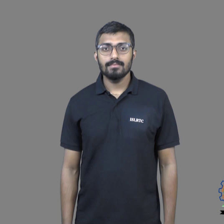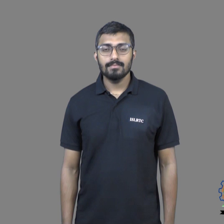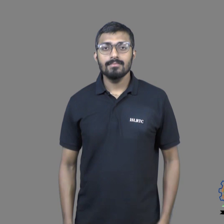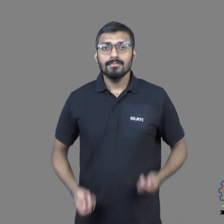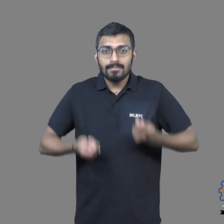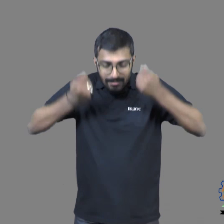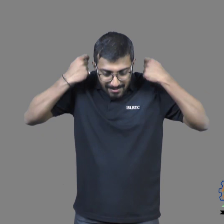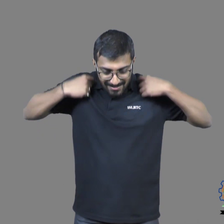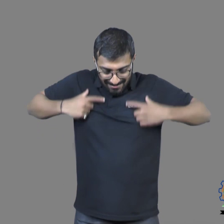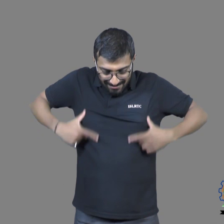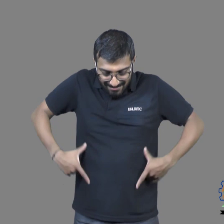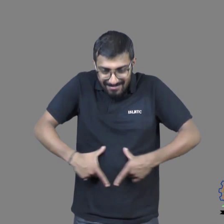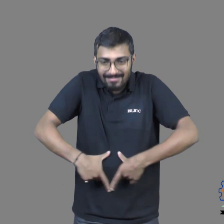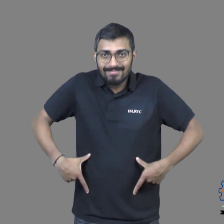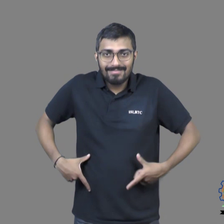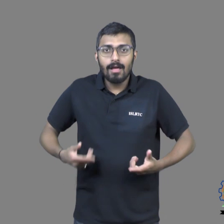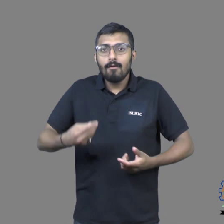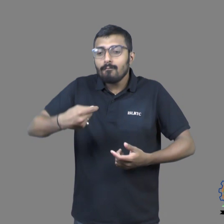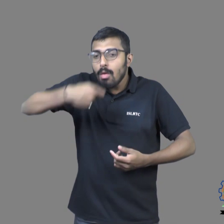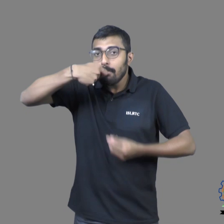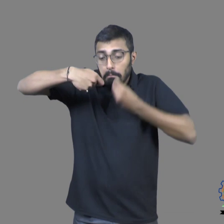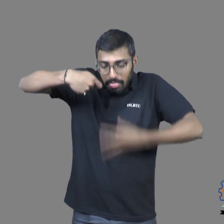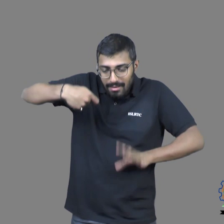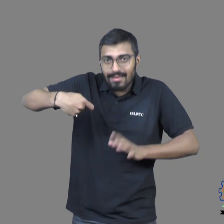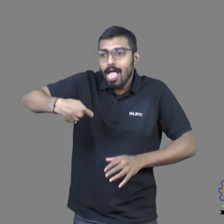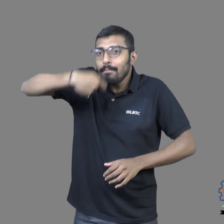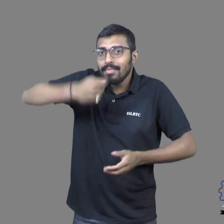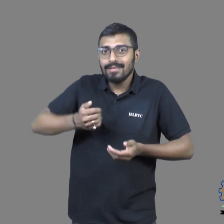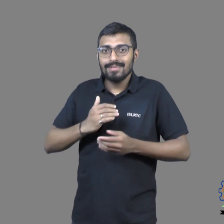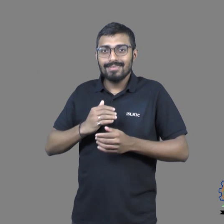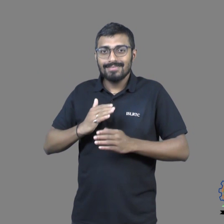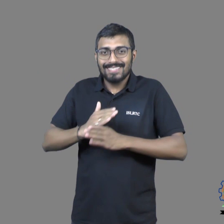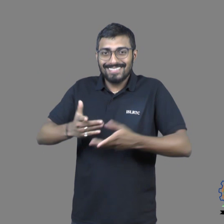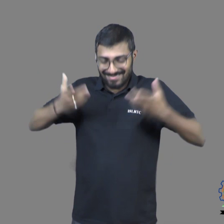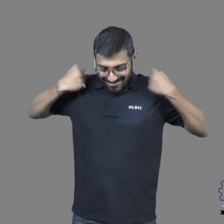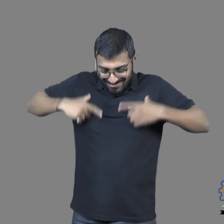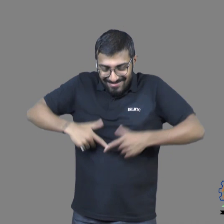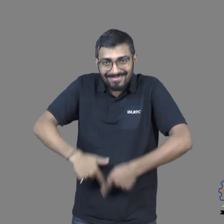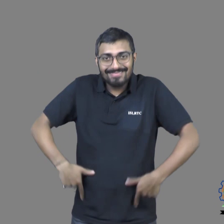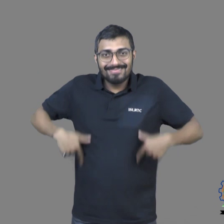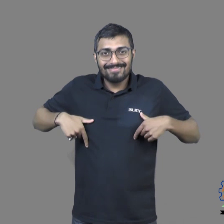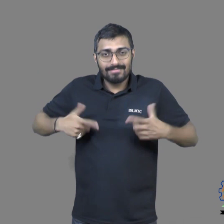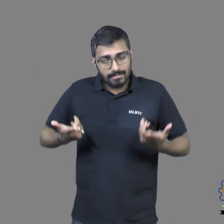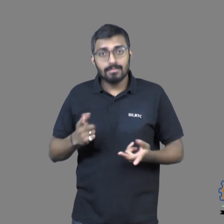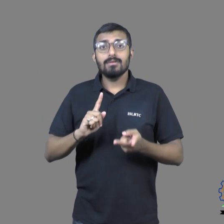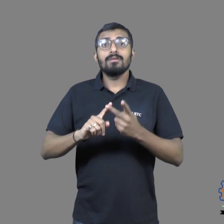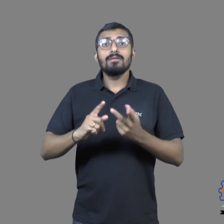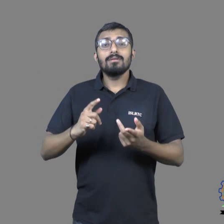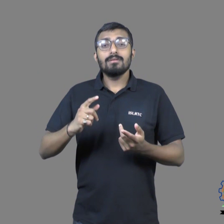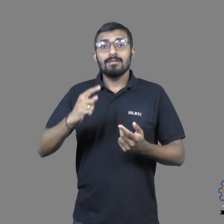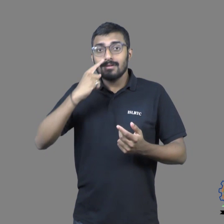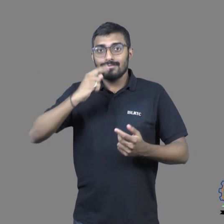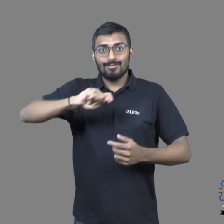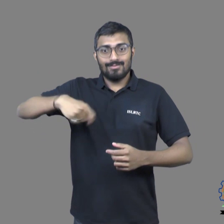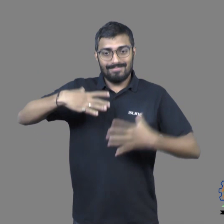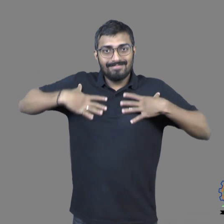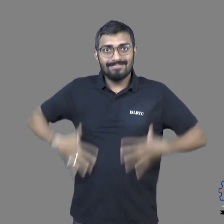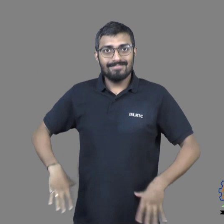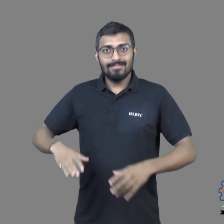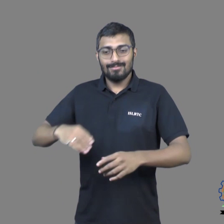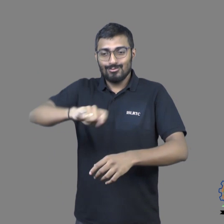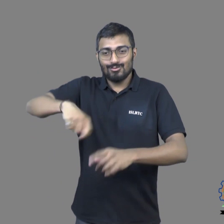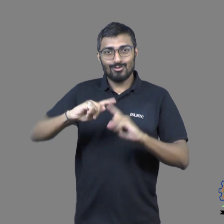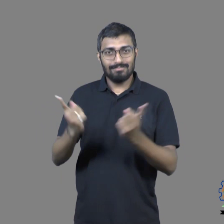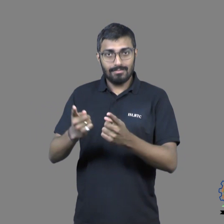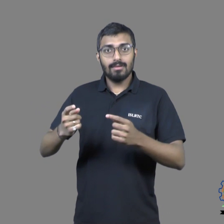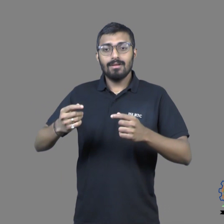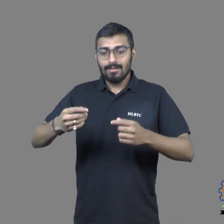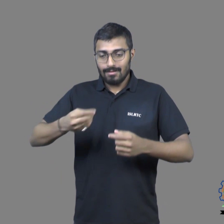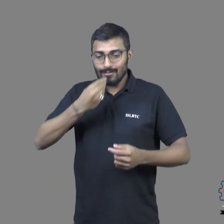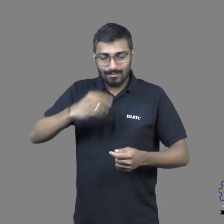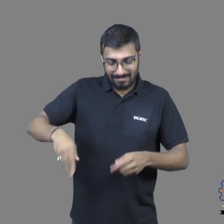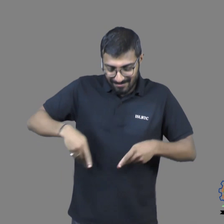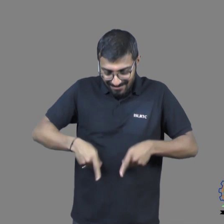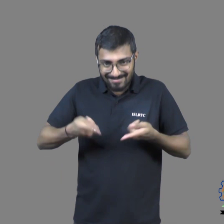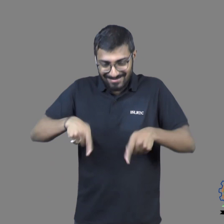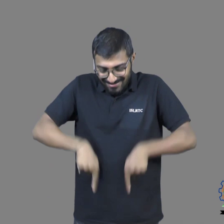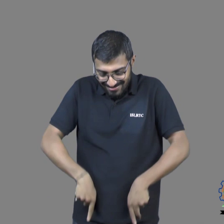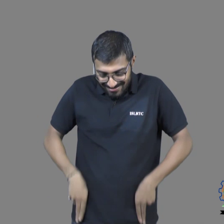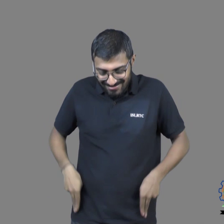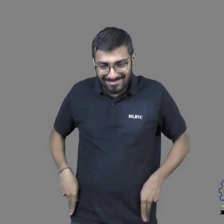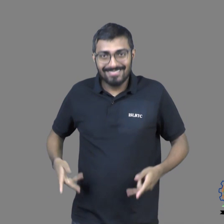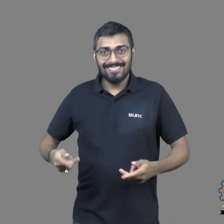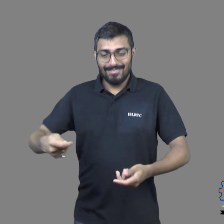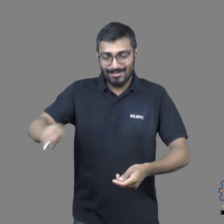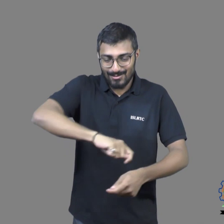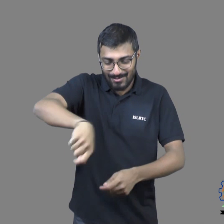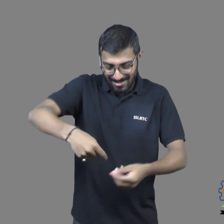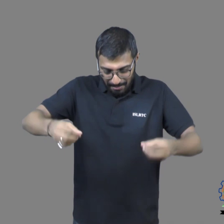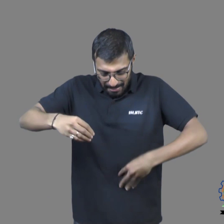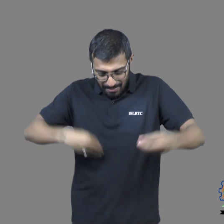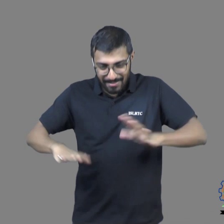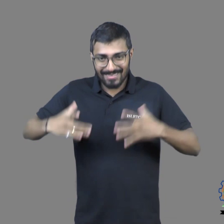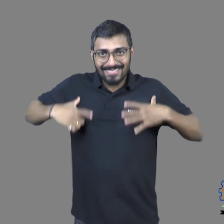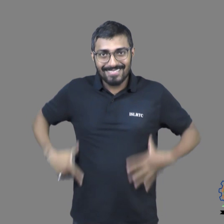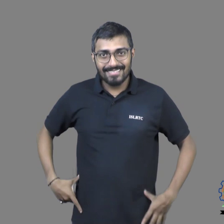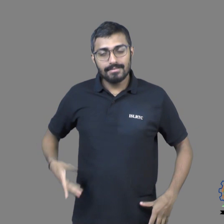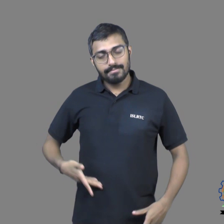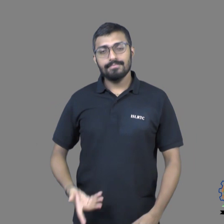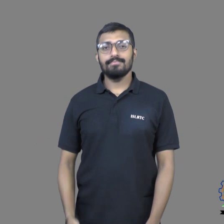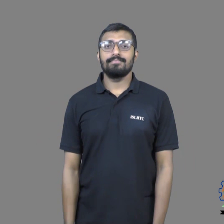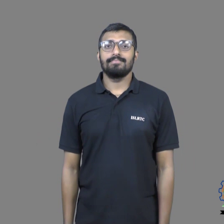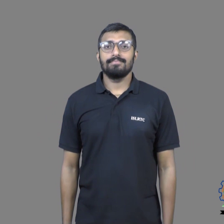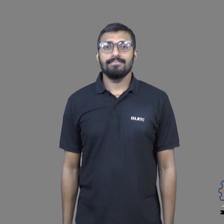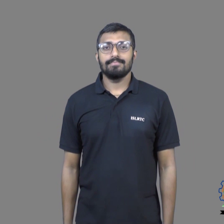Apron